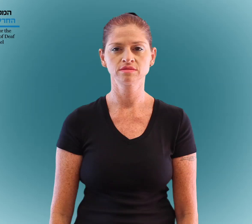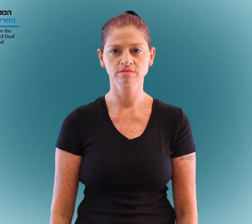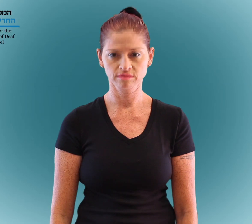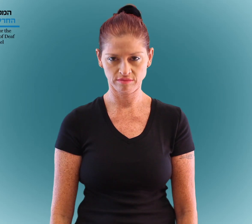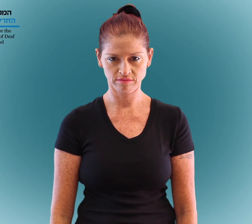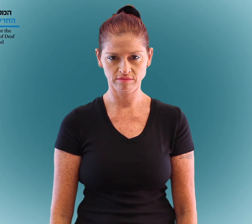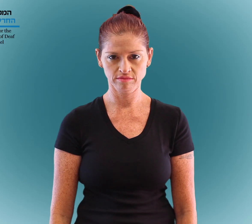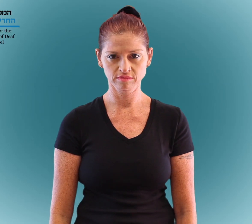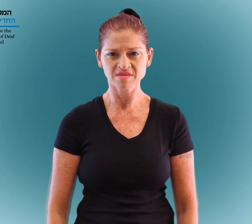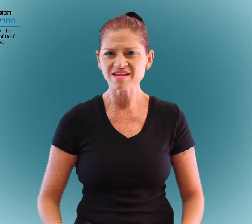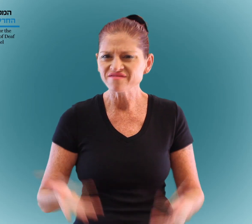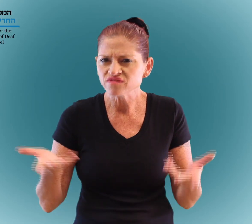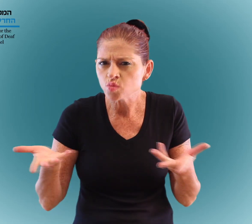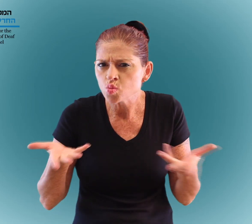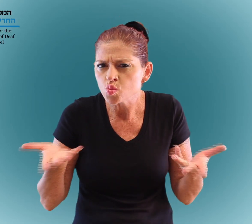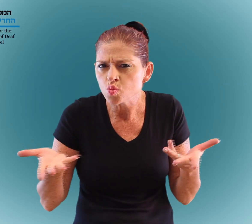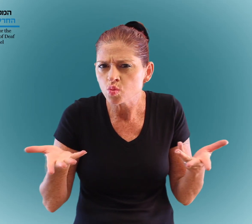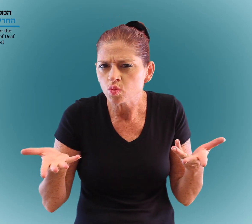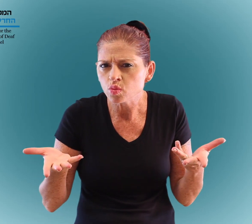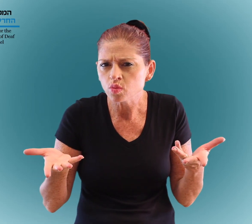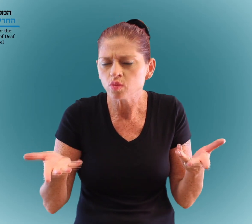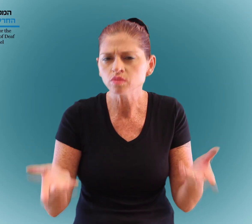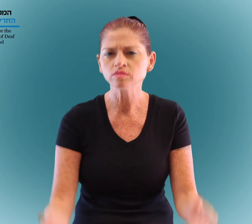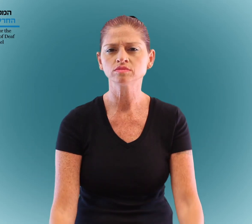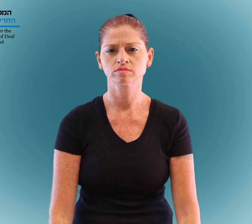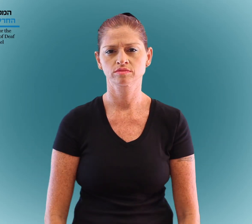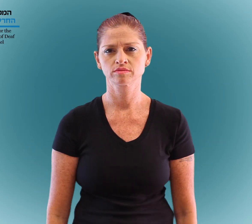איפה